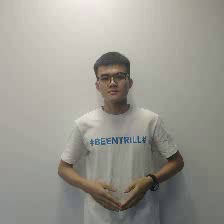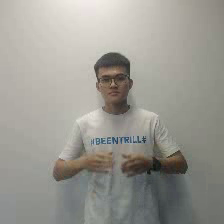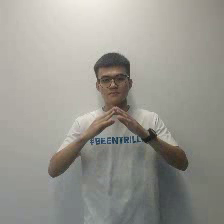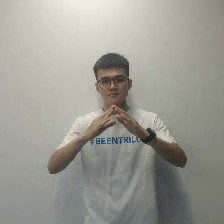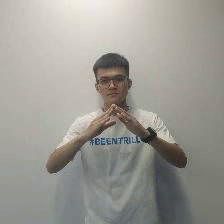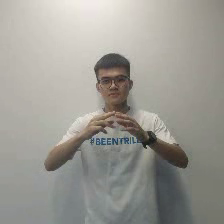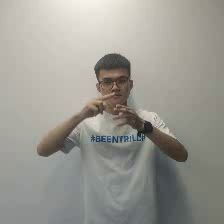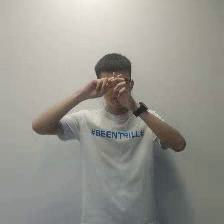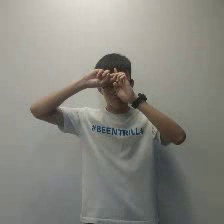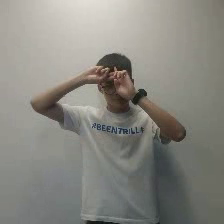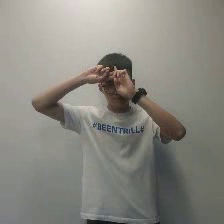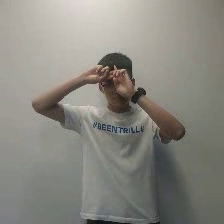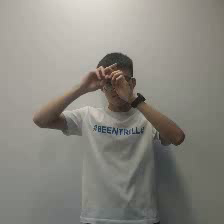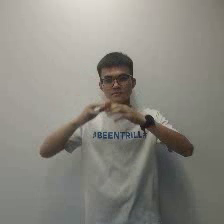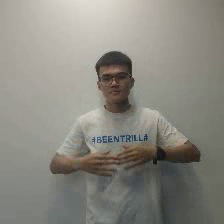Bệnh viện